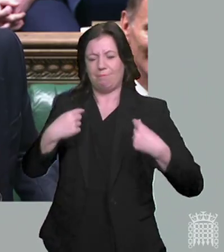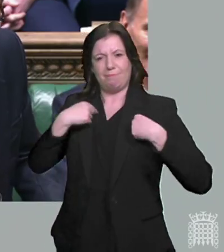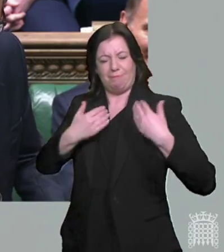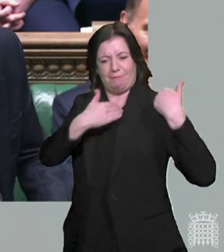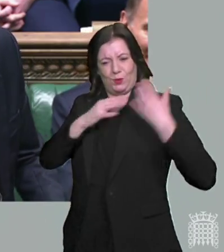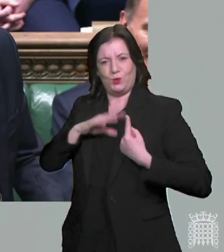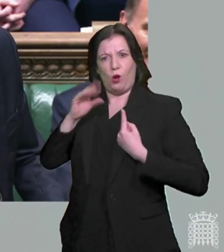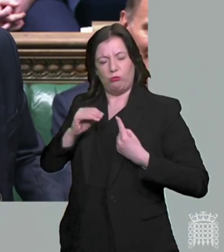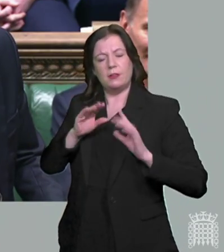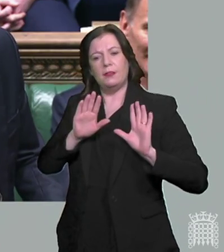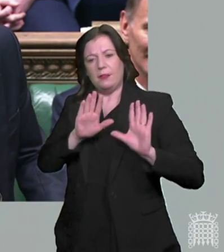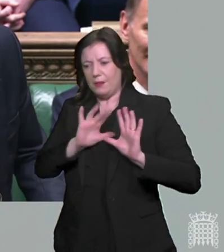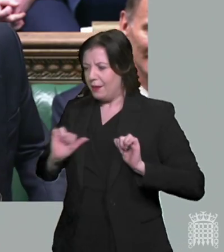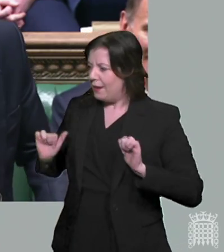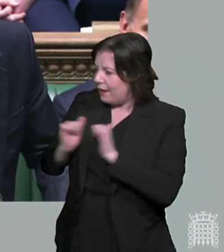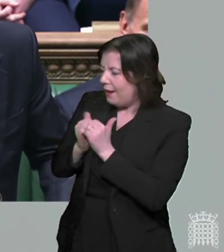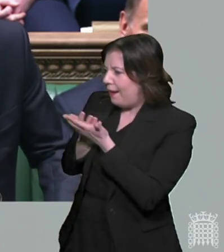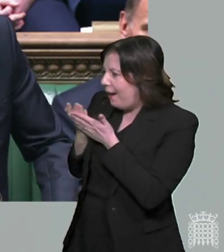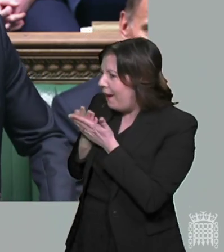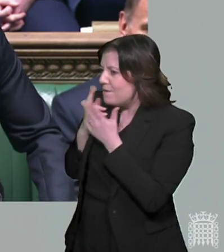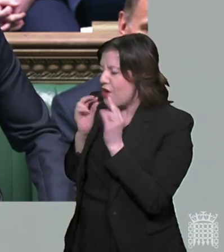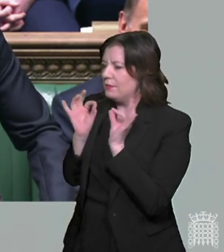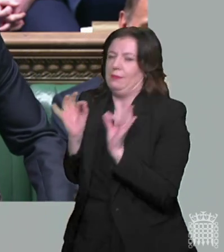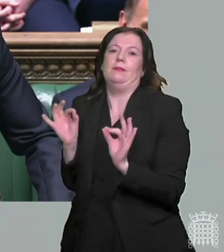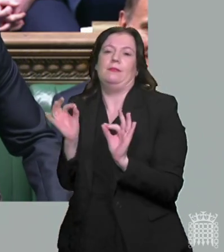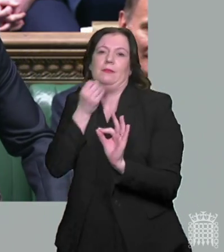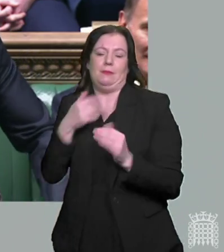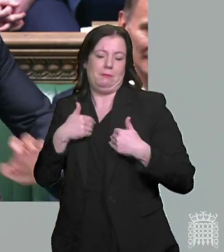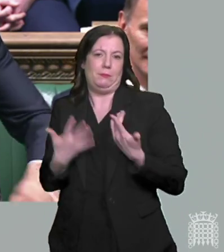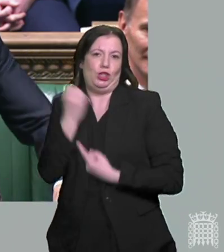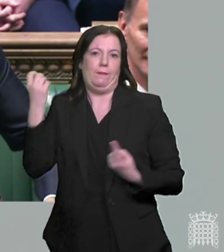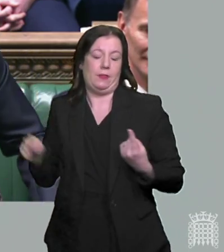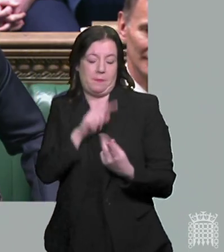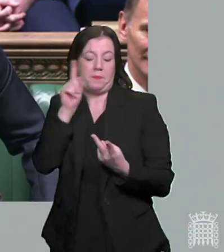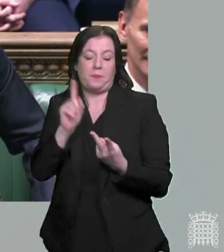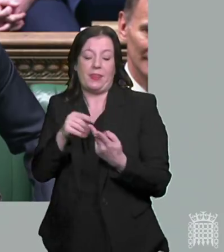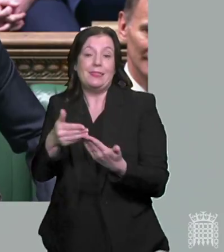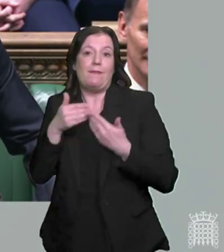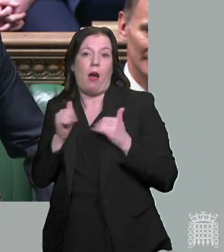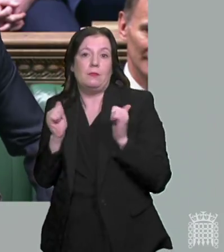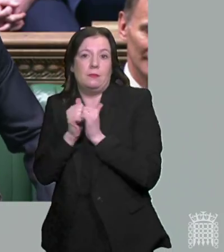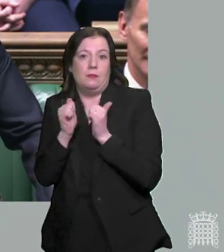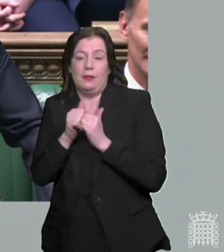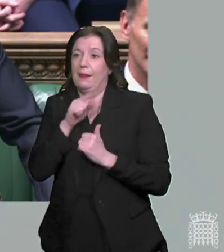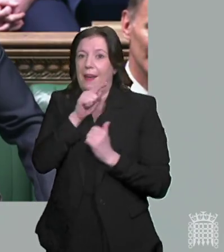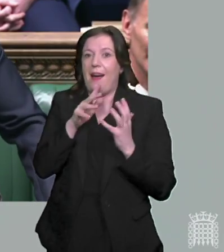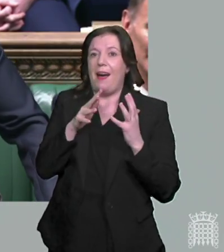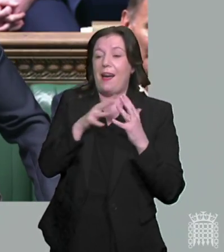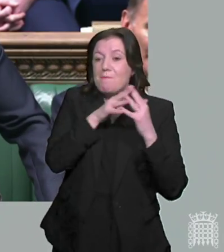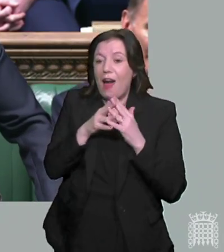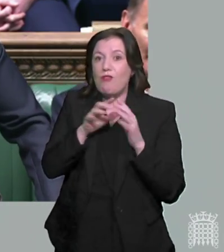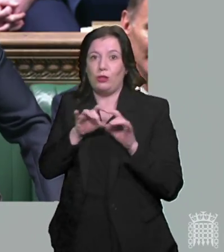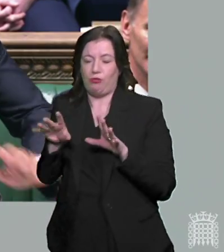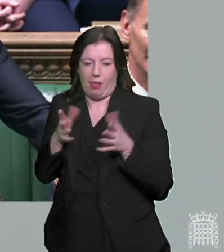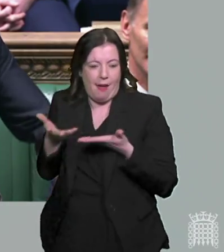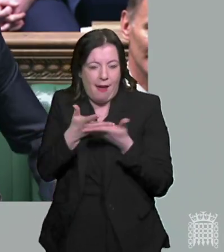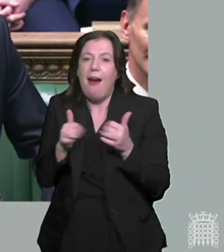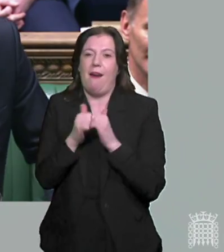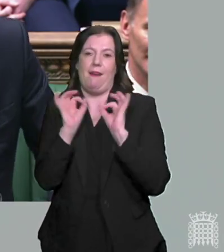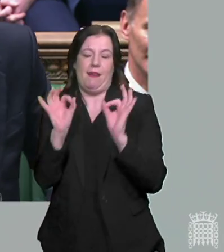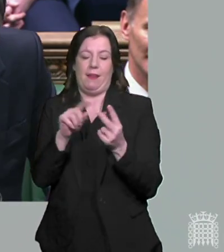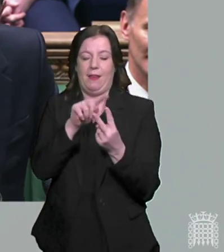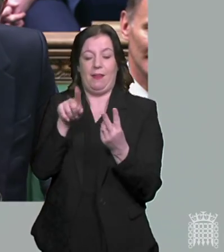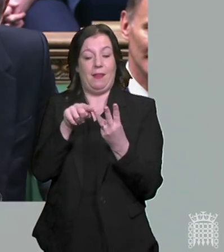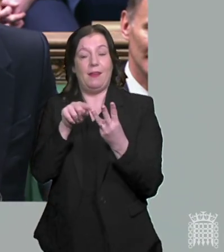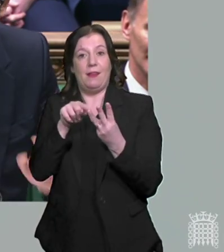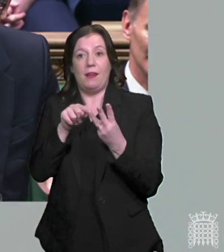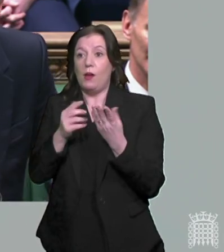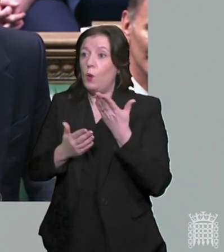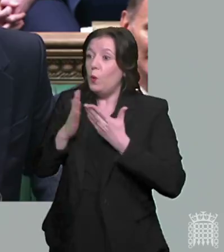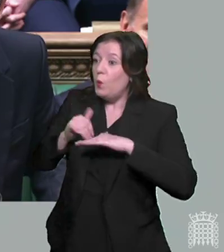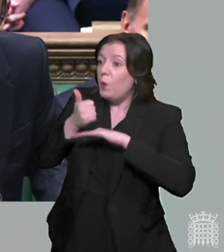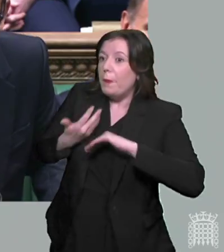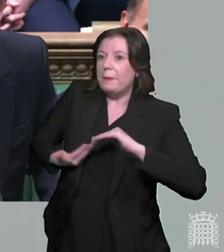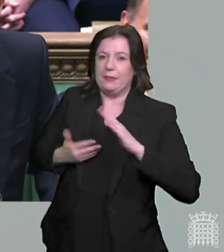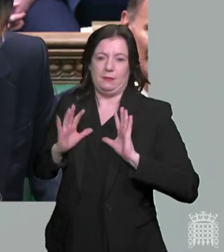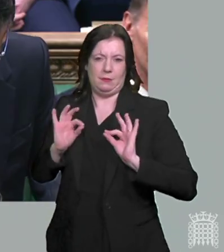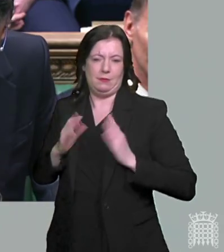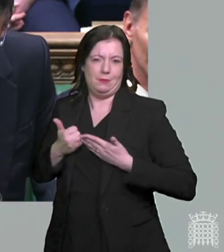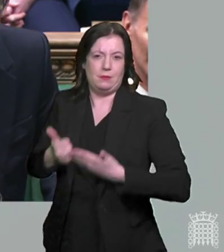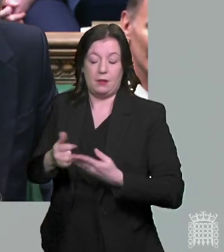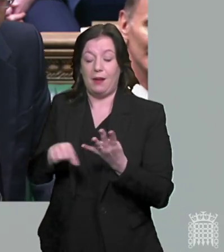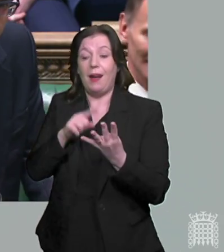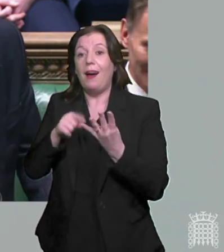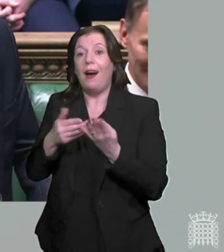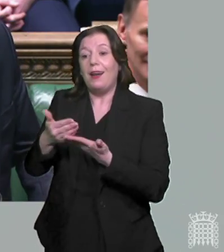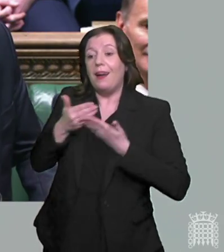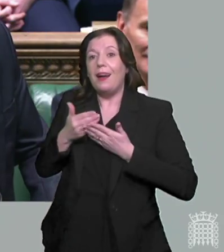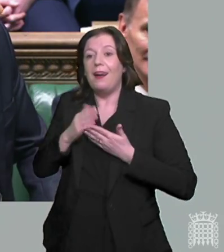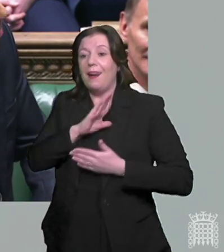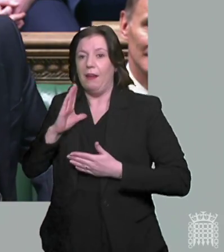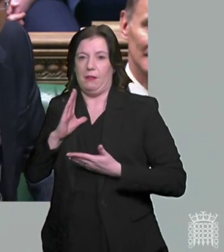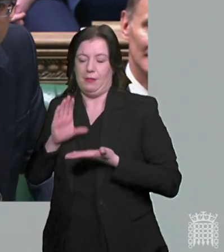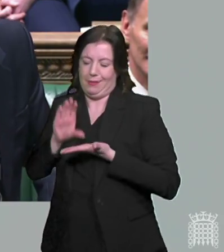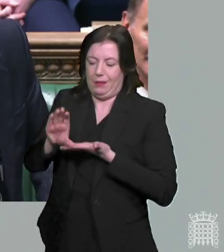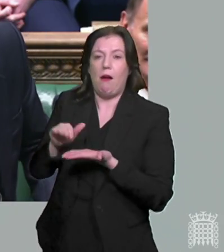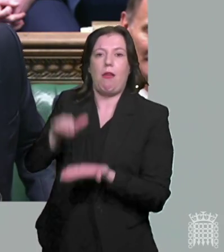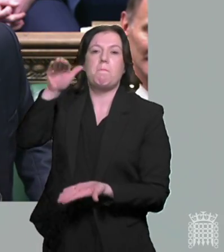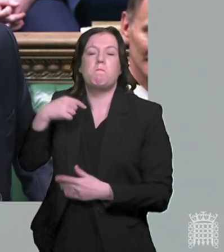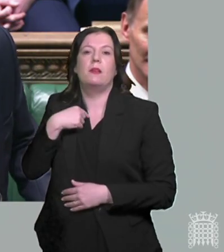We have concluded a new migration deal with France; we have managed to sign a new defence partnership with our allies, the United States and Australia; we have protected British start-ups; and we have boosted defence spending.